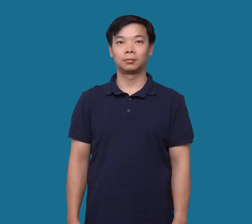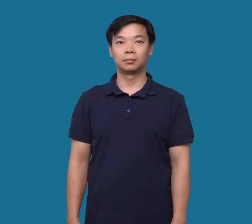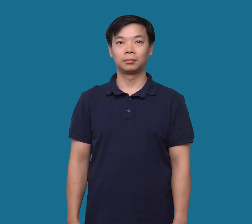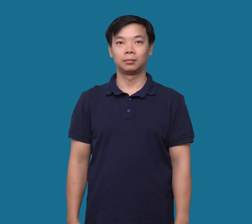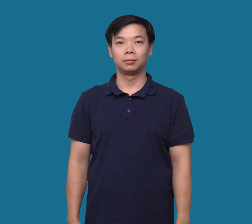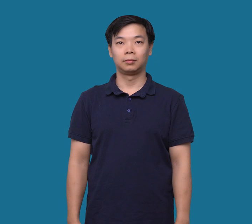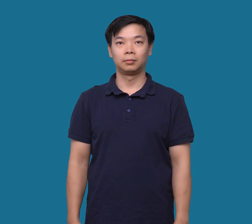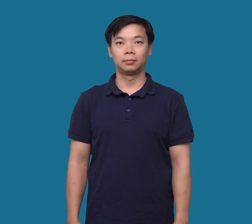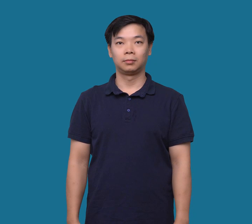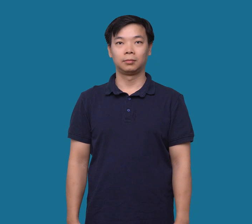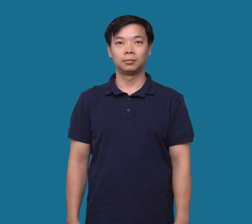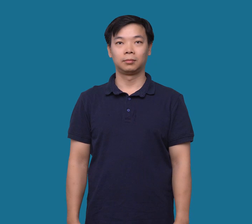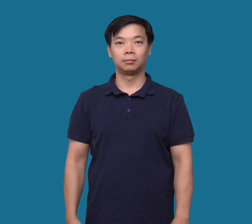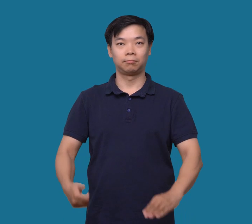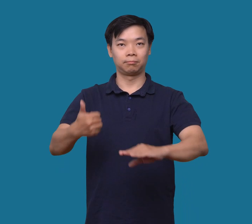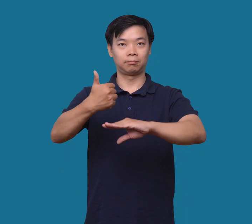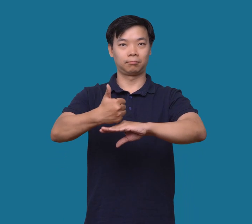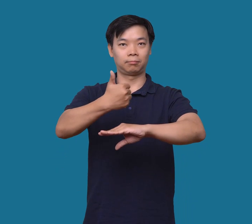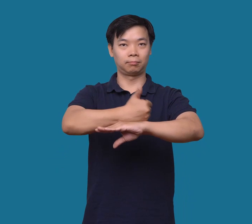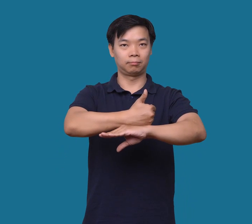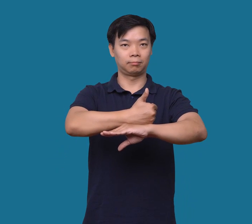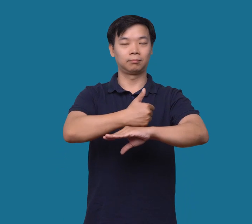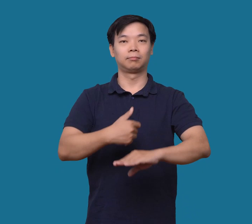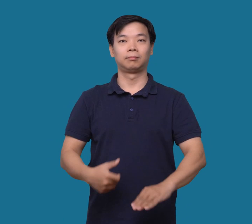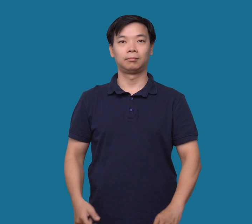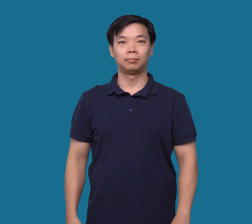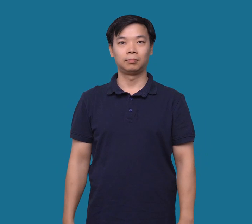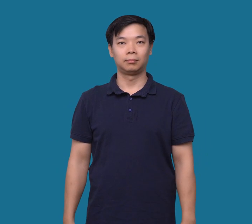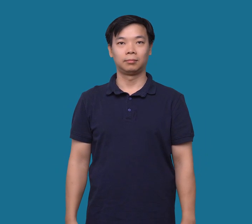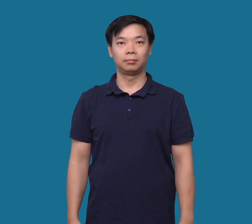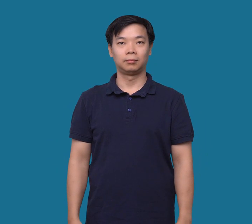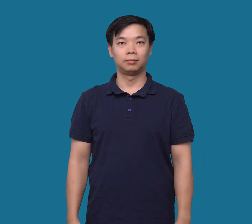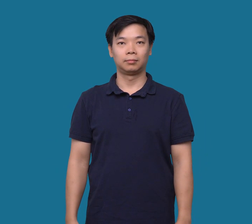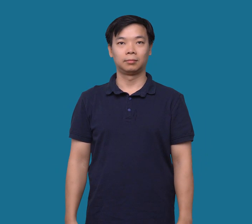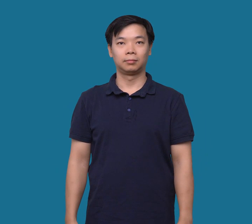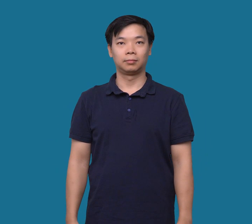xe khách